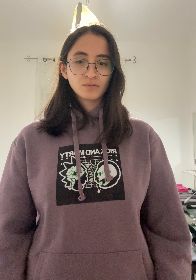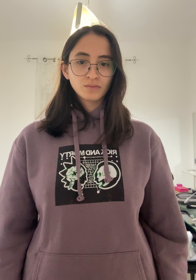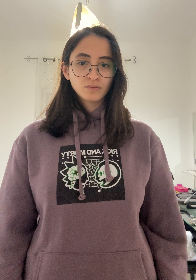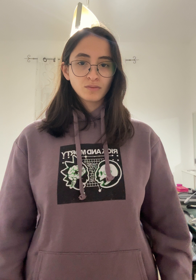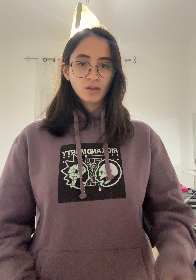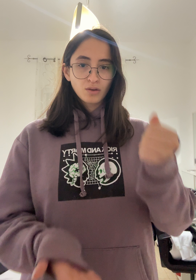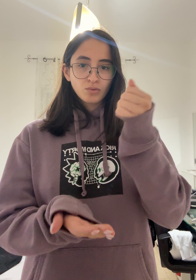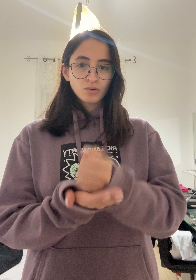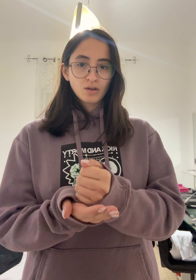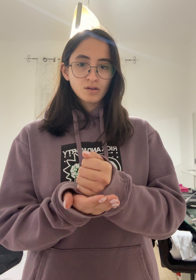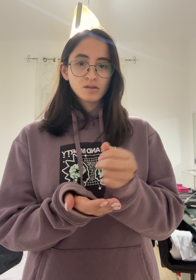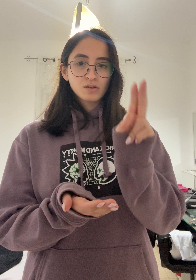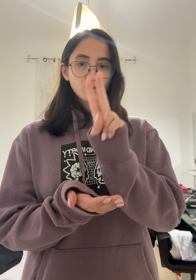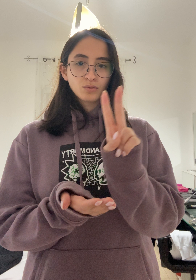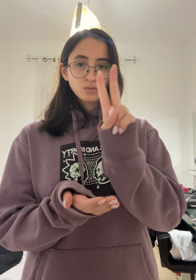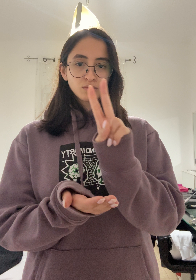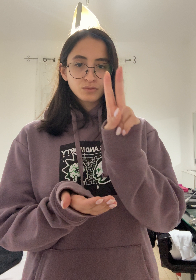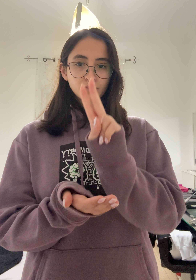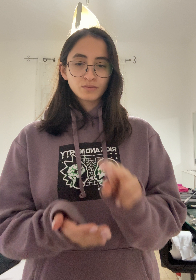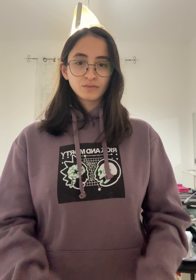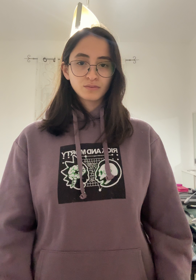תעודת זהות